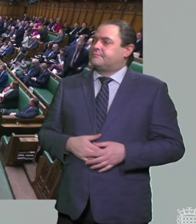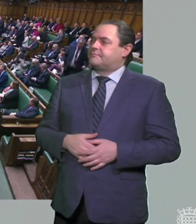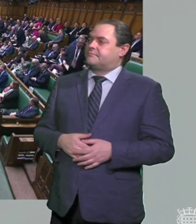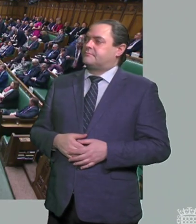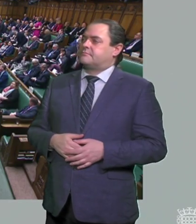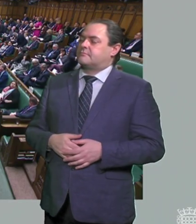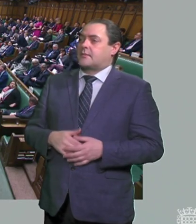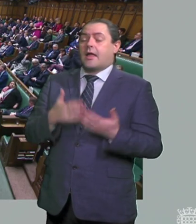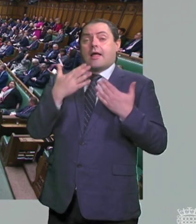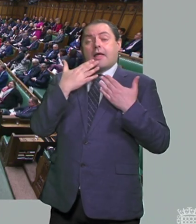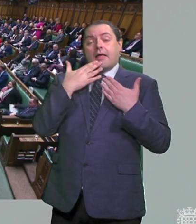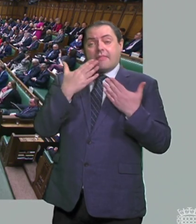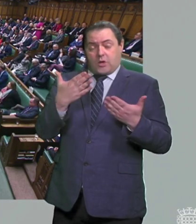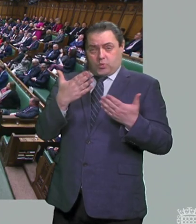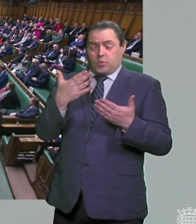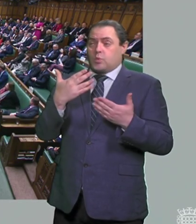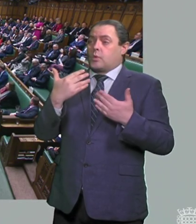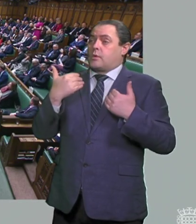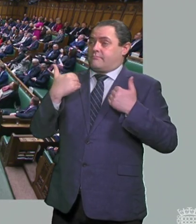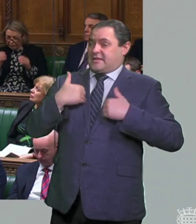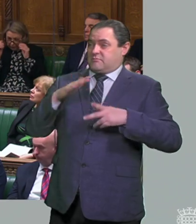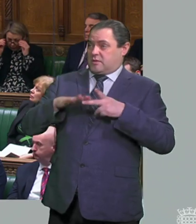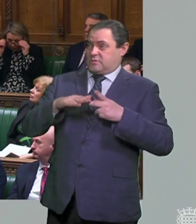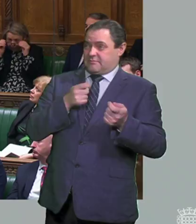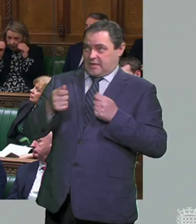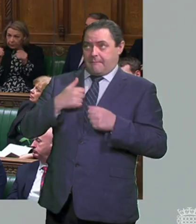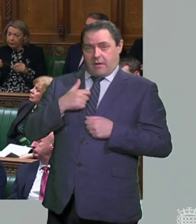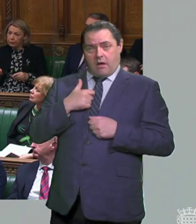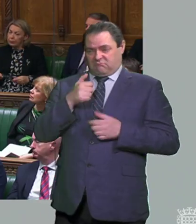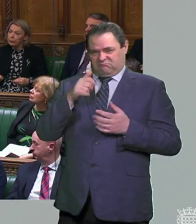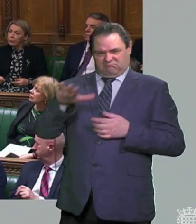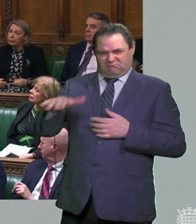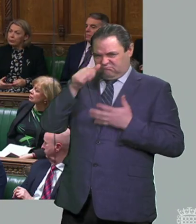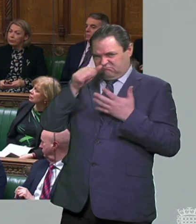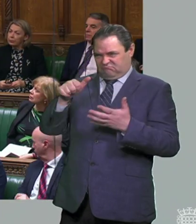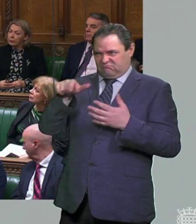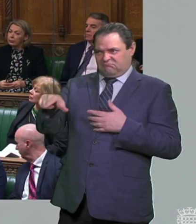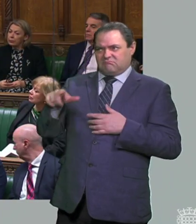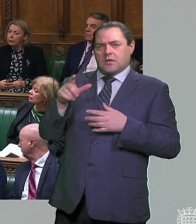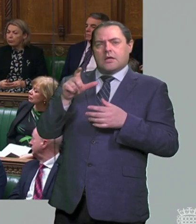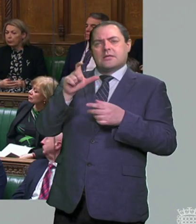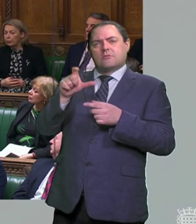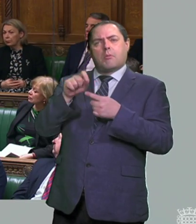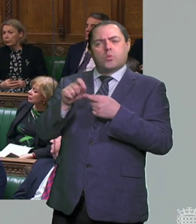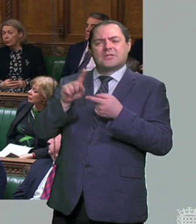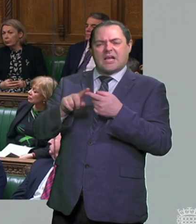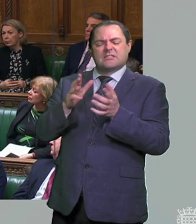My six-year-old constituent Daniel has cerebral palsy and mitochondrial disease.